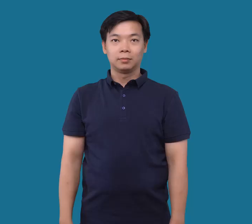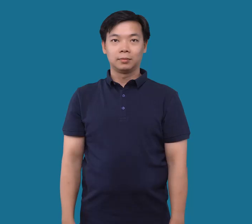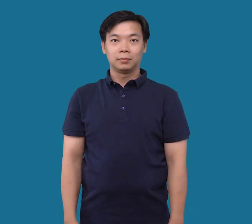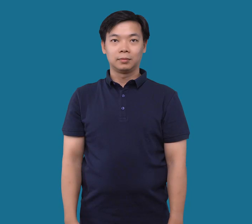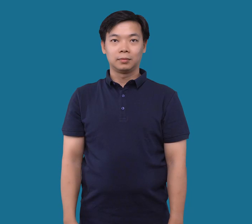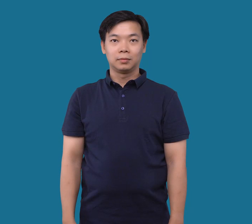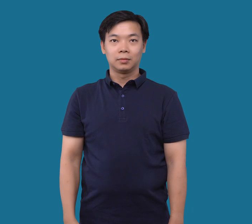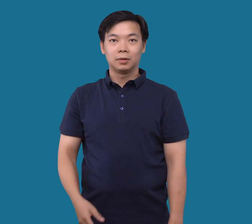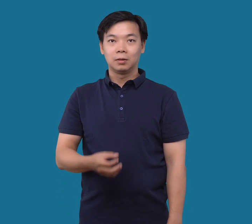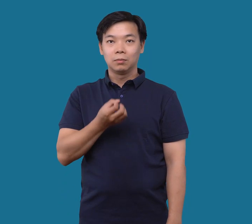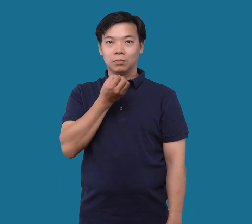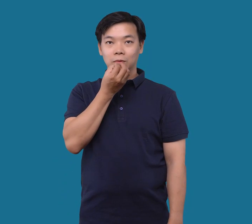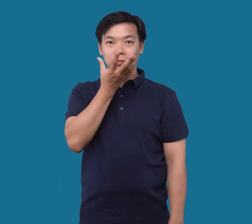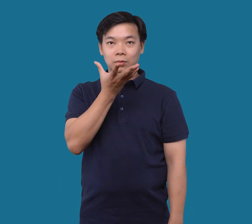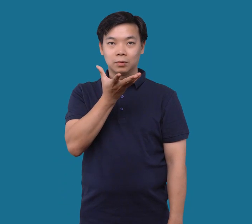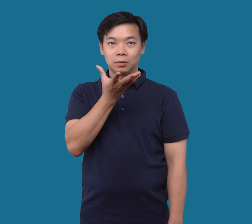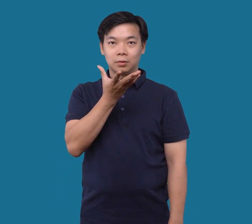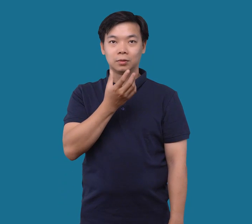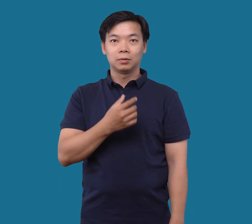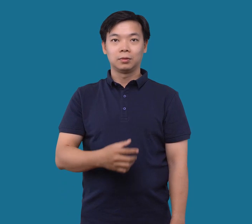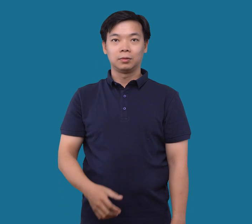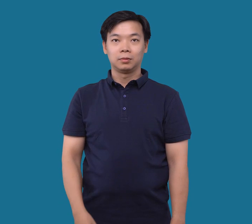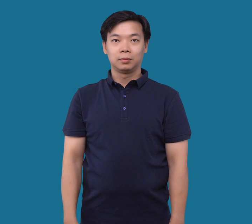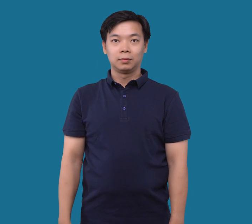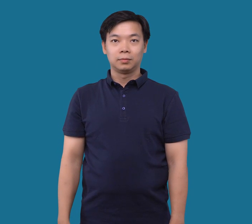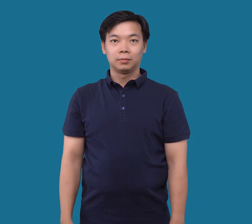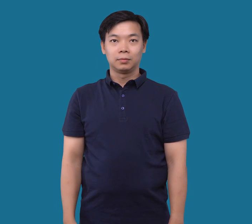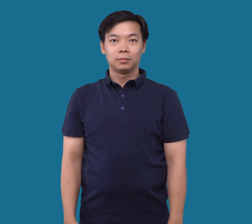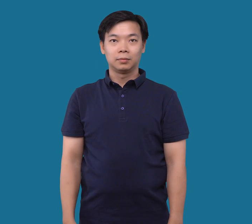bông hoa